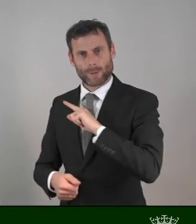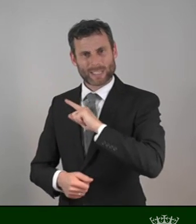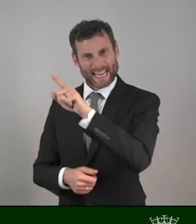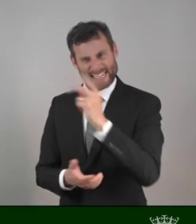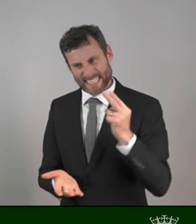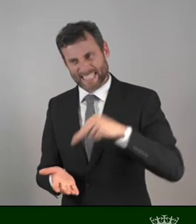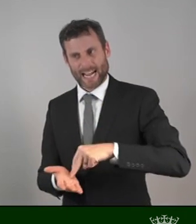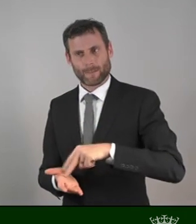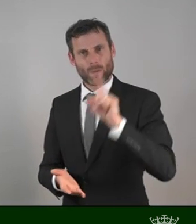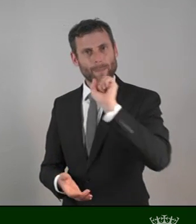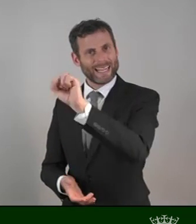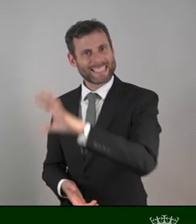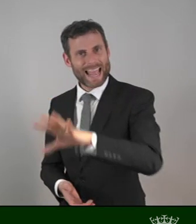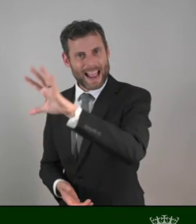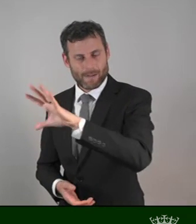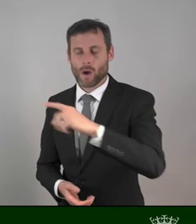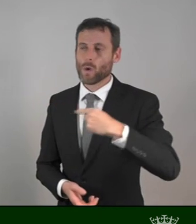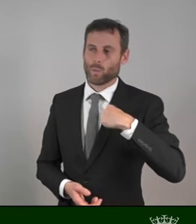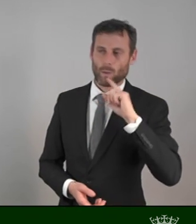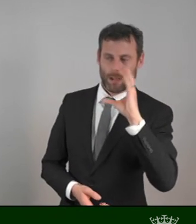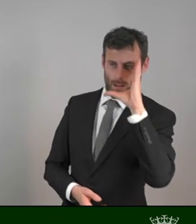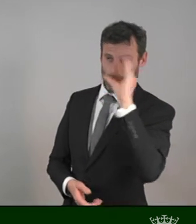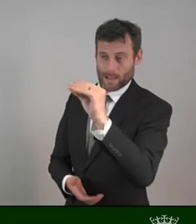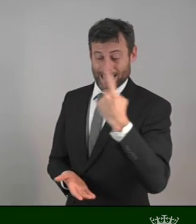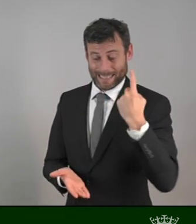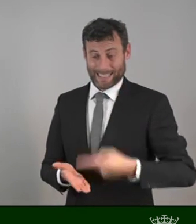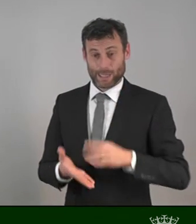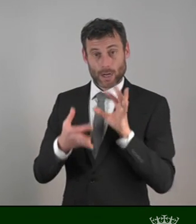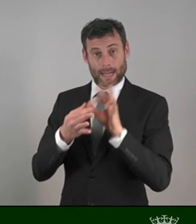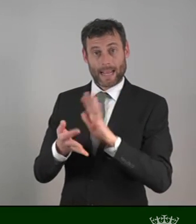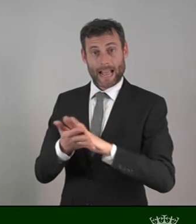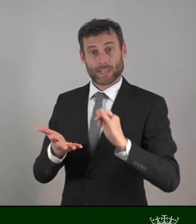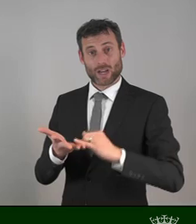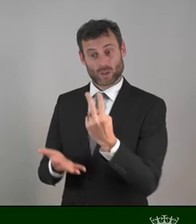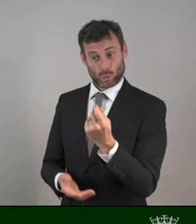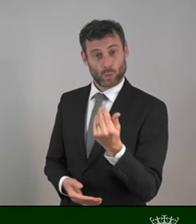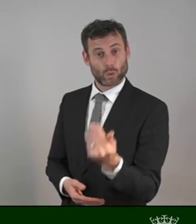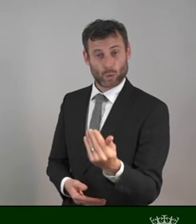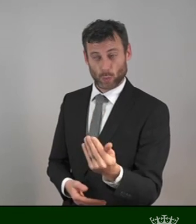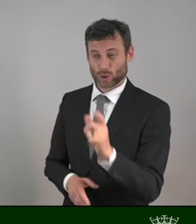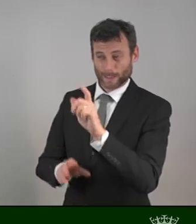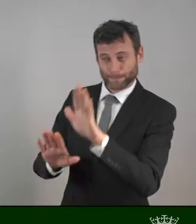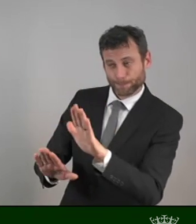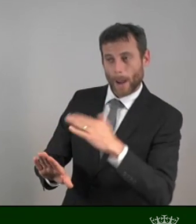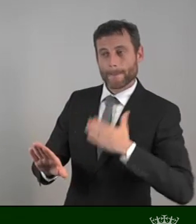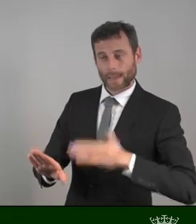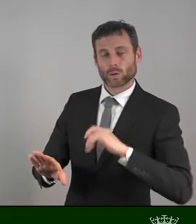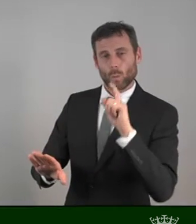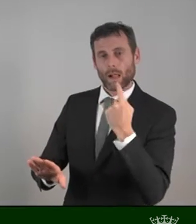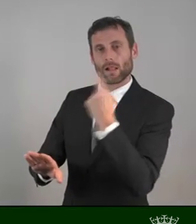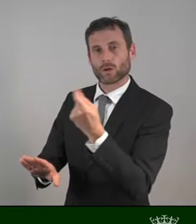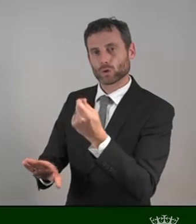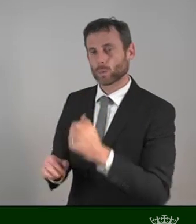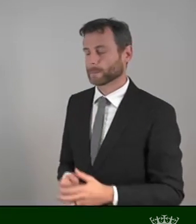I can tell him that there will be a decision on HS2 very shortly, if he can just contain his impatience a little bit longer.